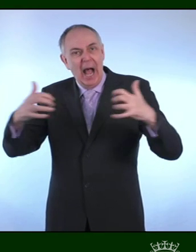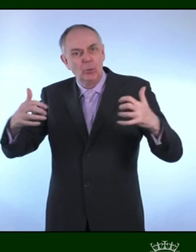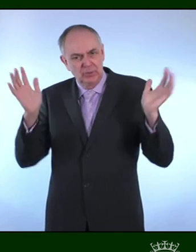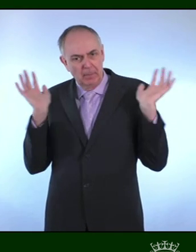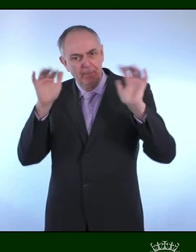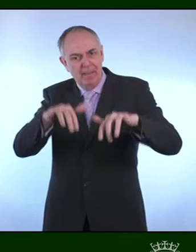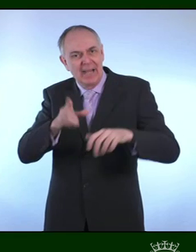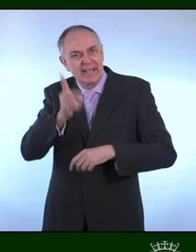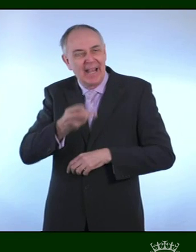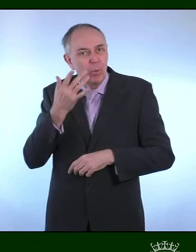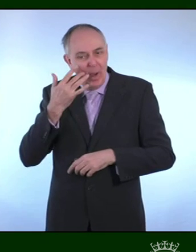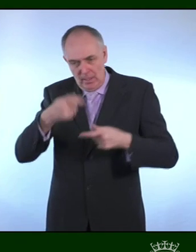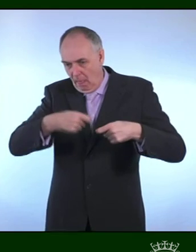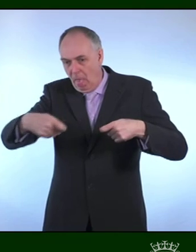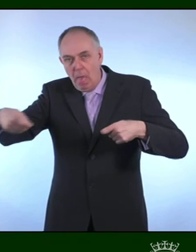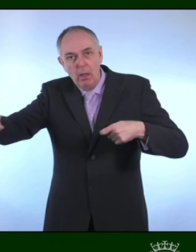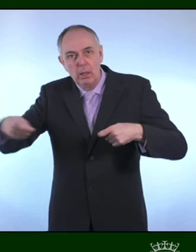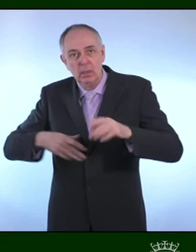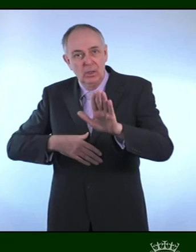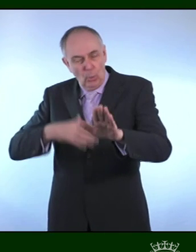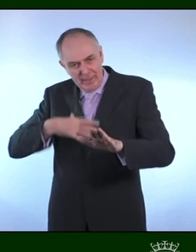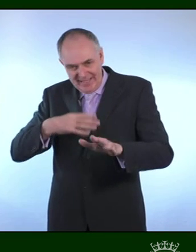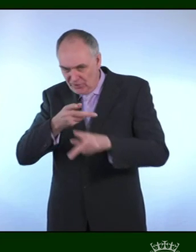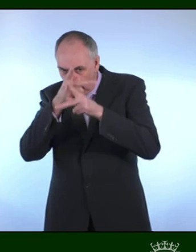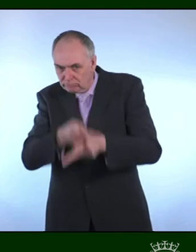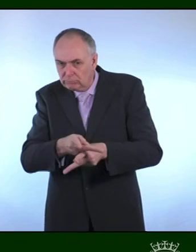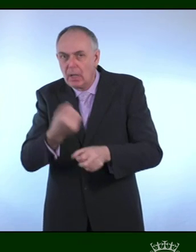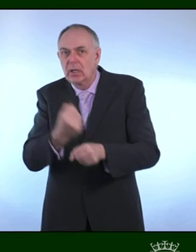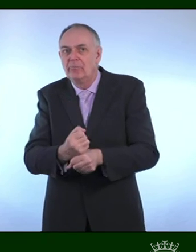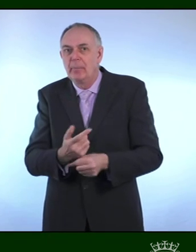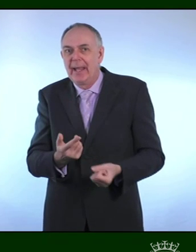There has to be scrutiny of what Governments do.